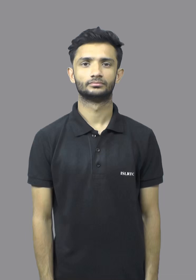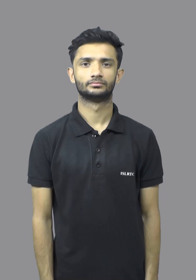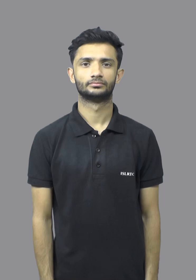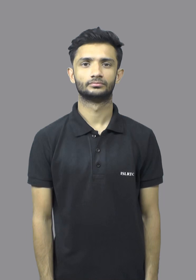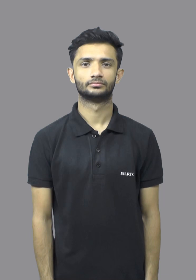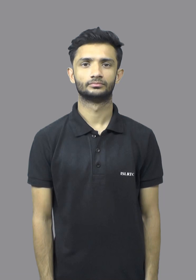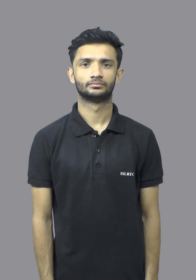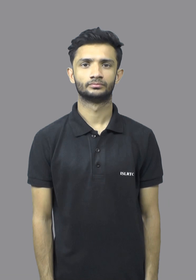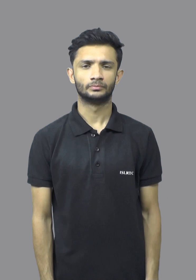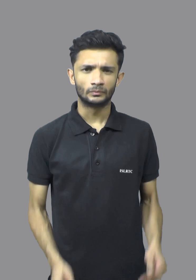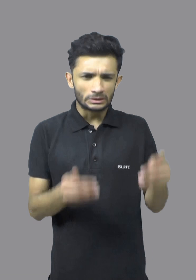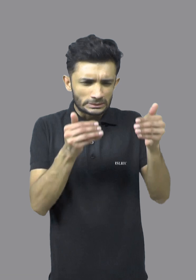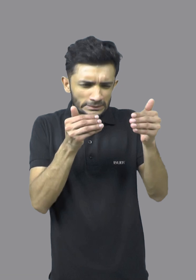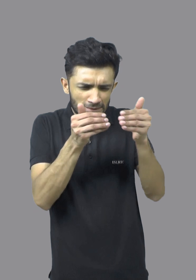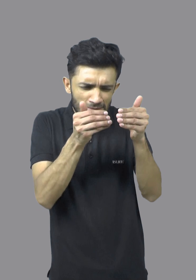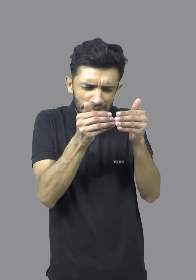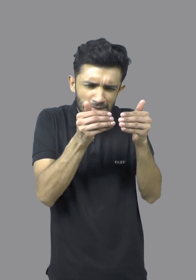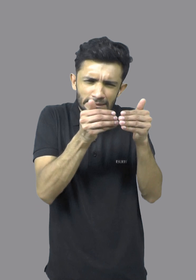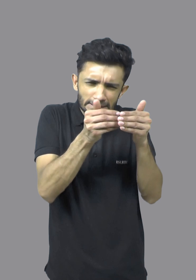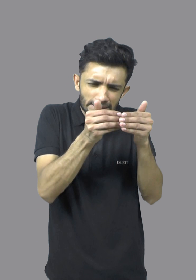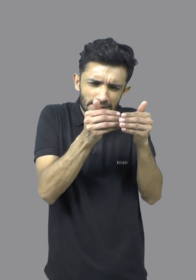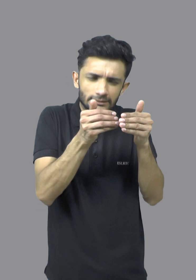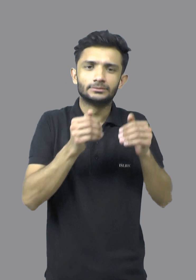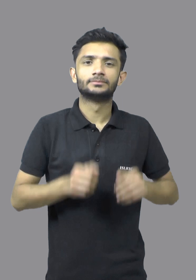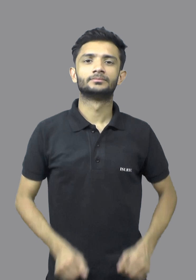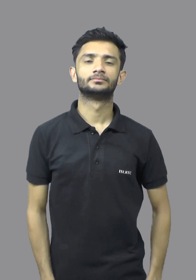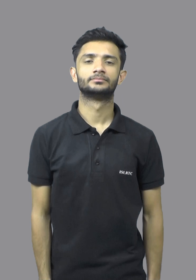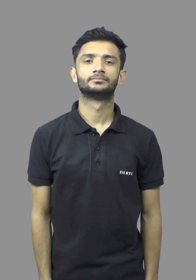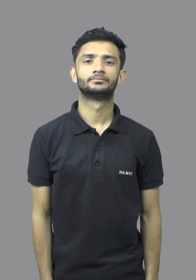Almost Nearly